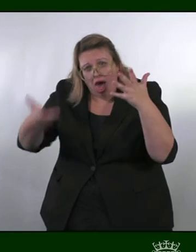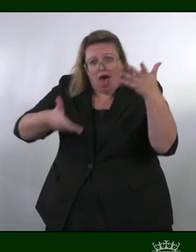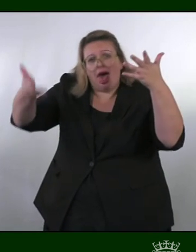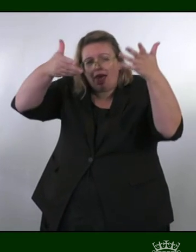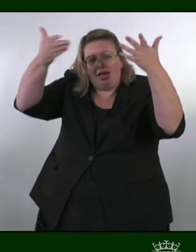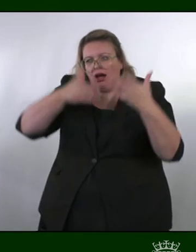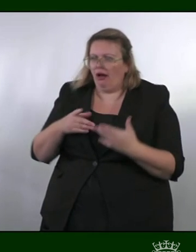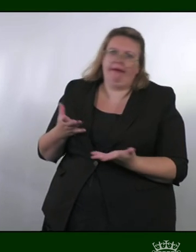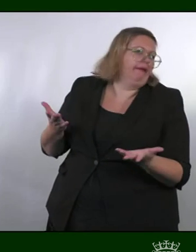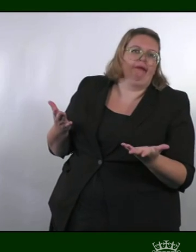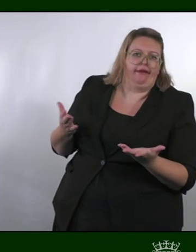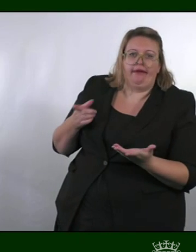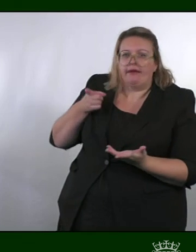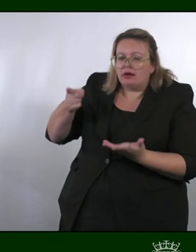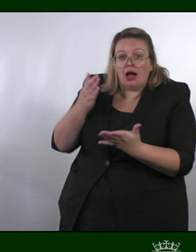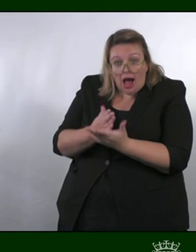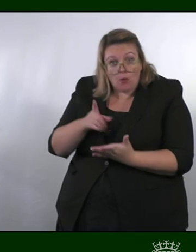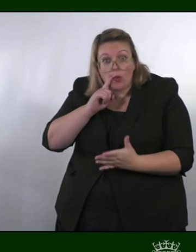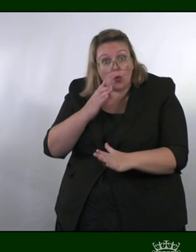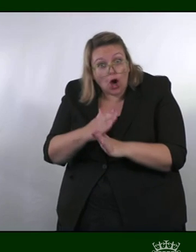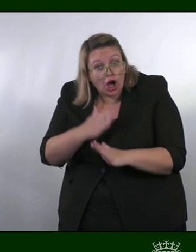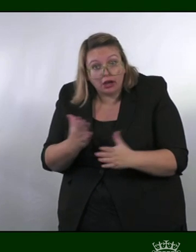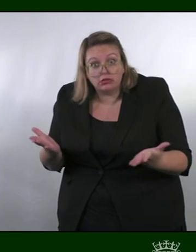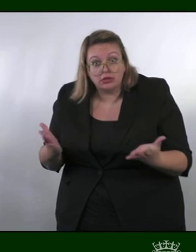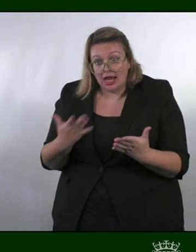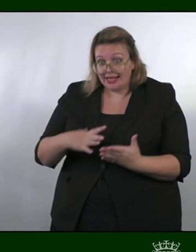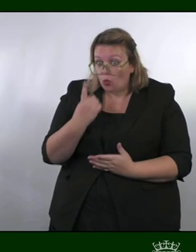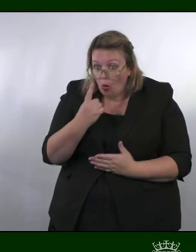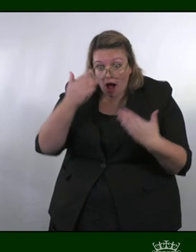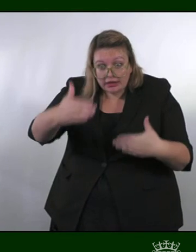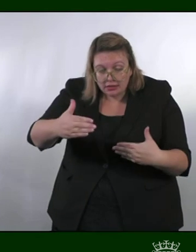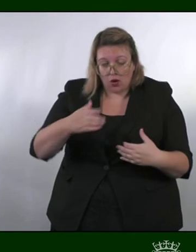He cannot say how many circuit breakers he thinks would be necessary.